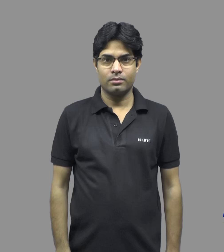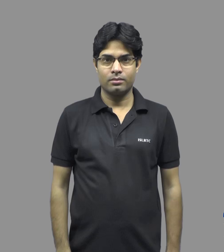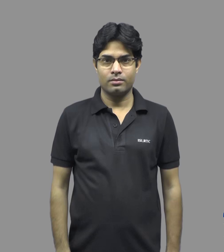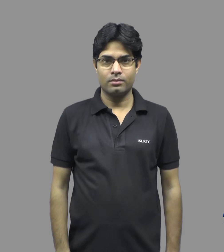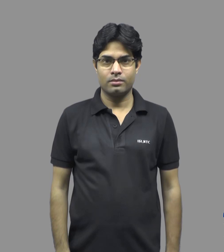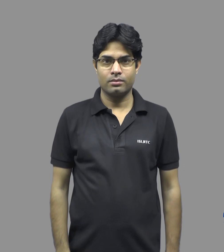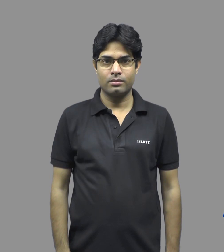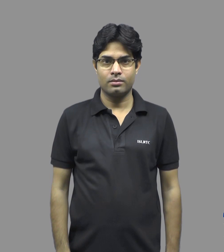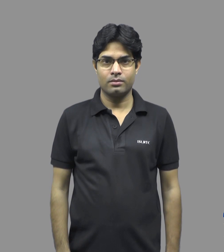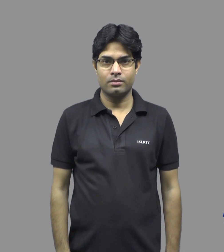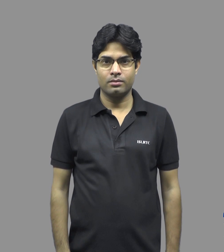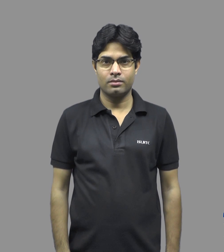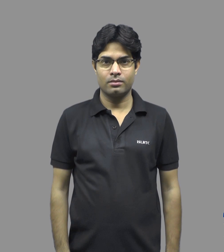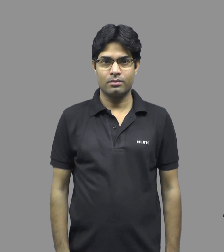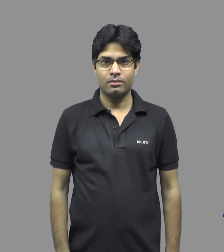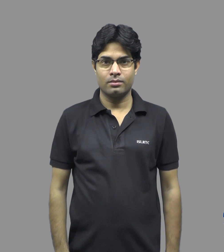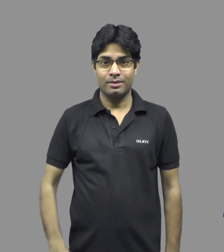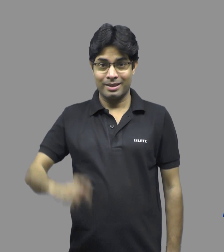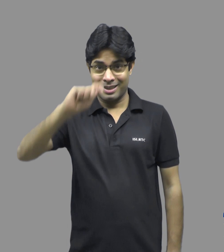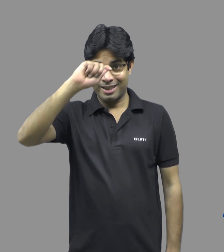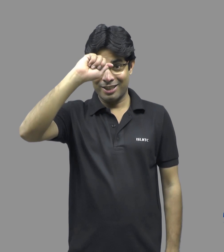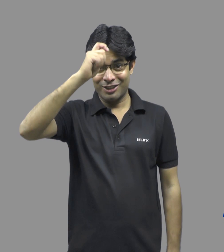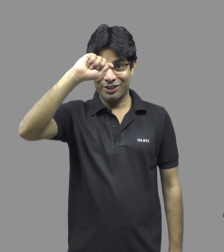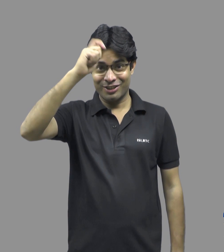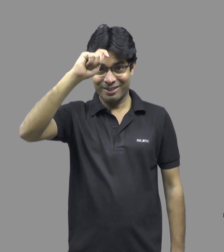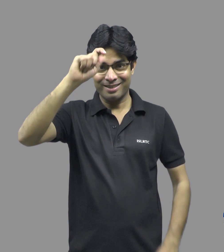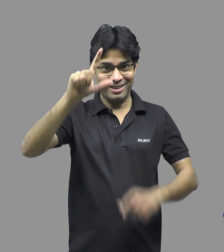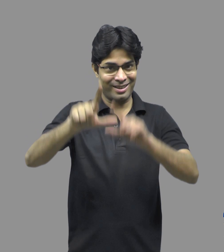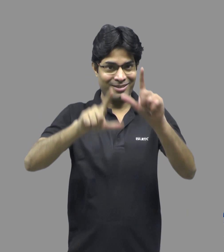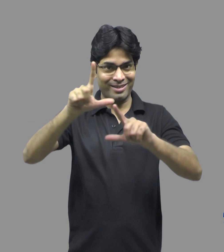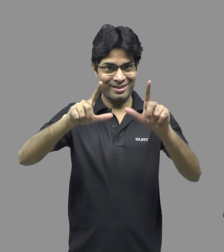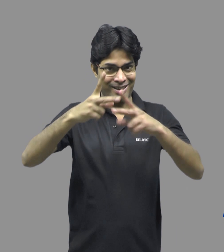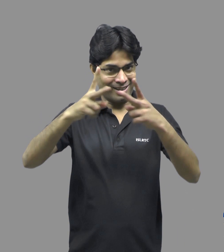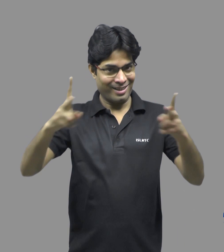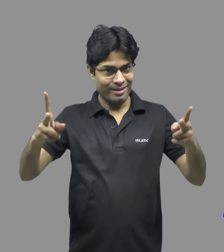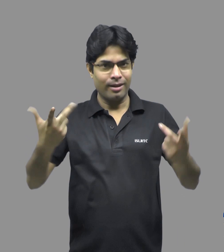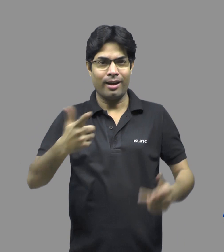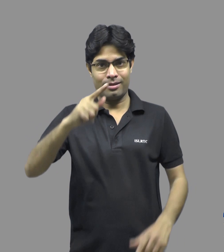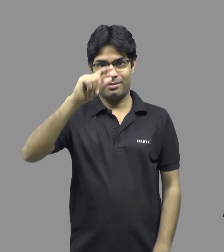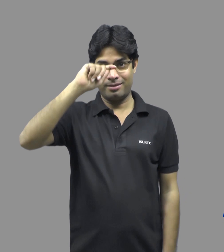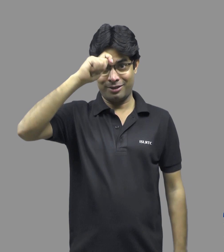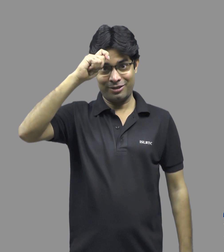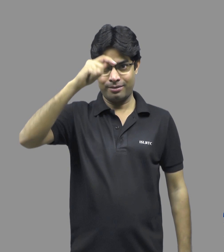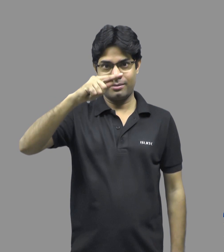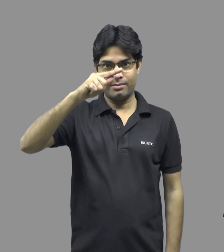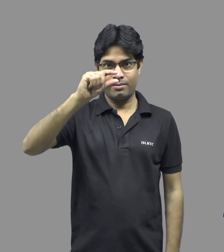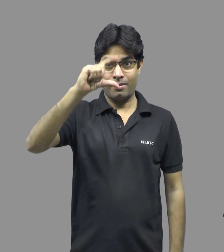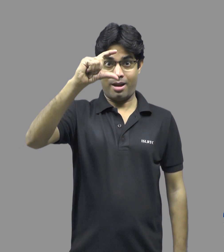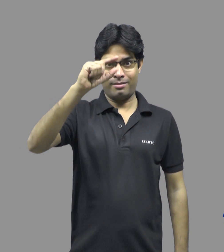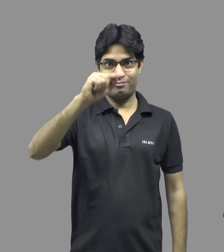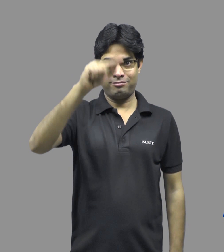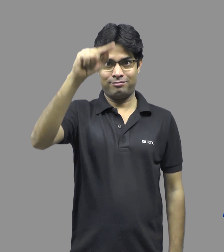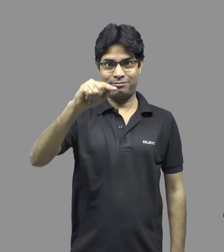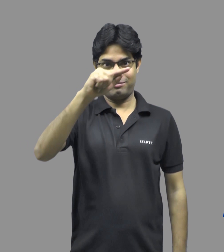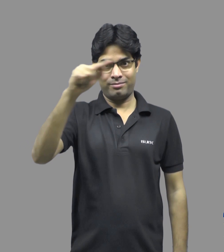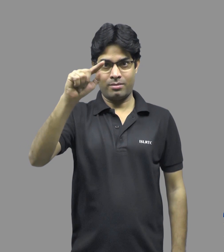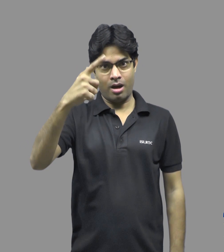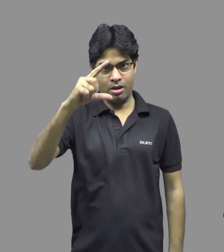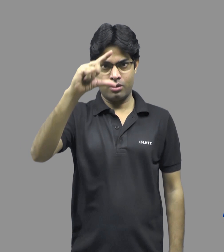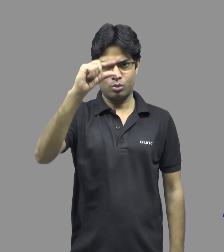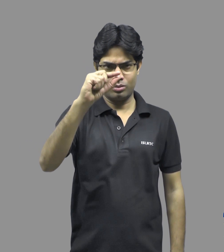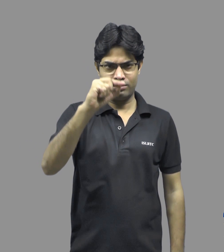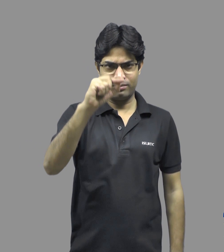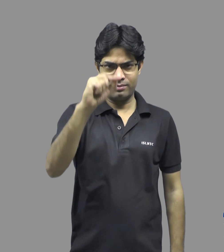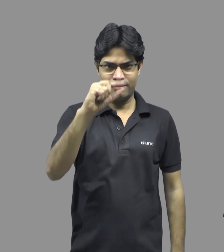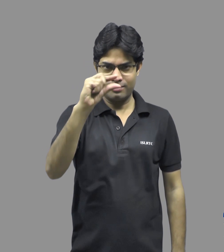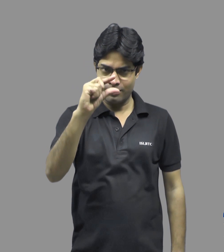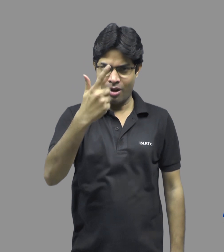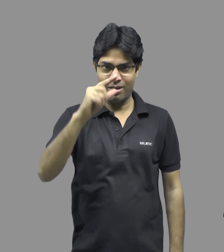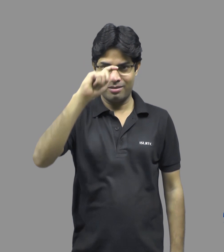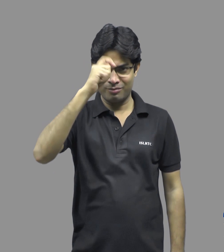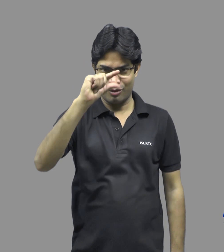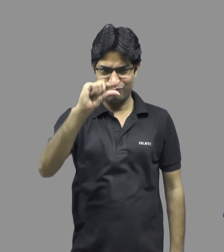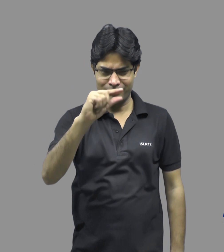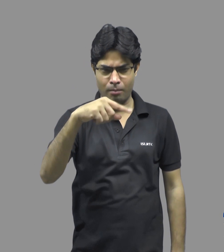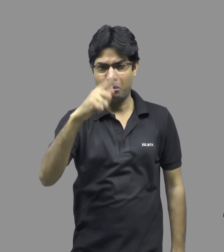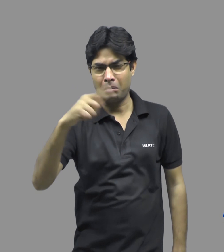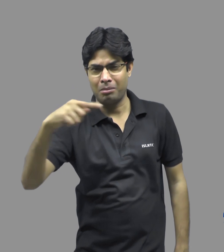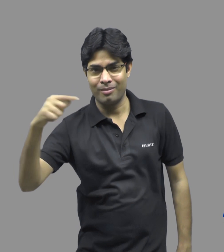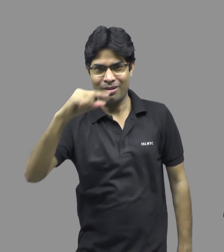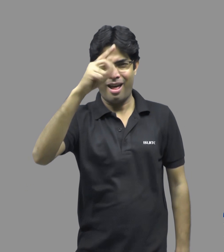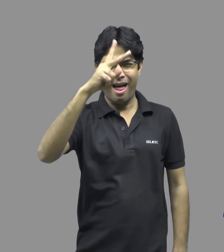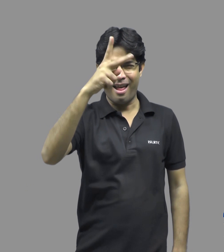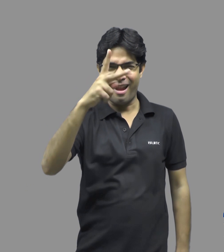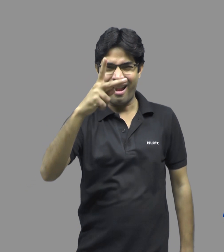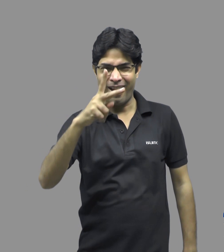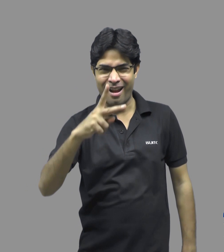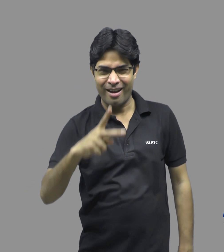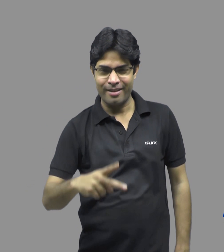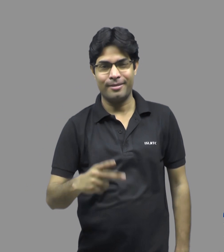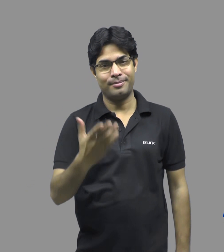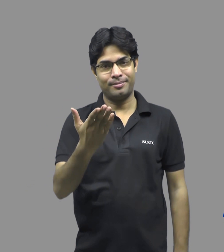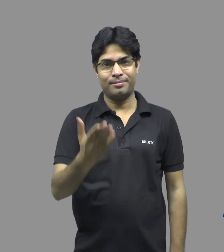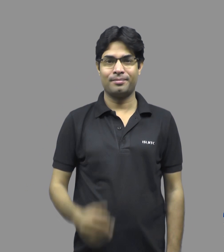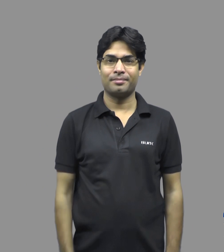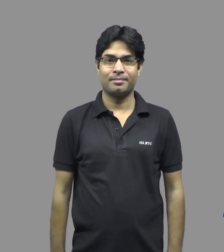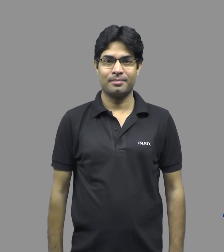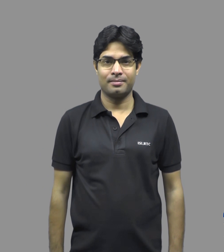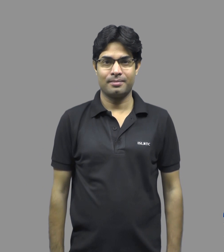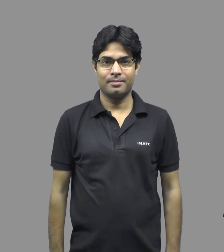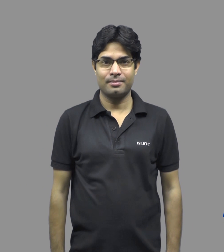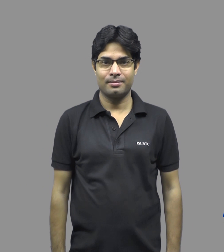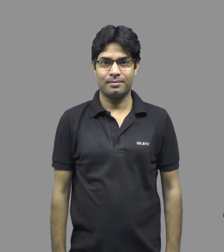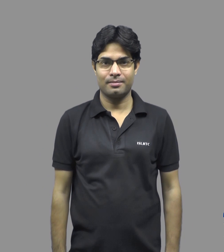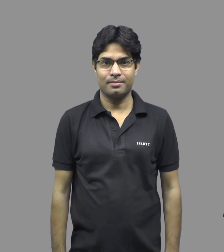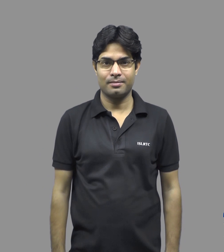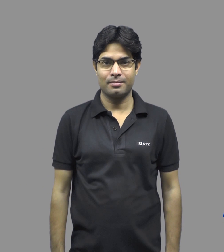Font